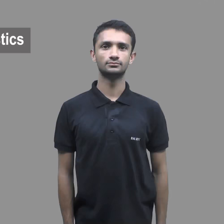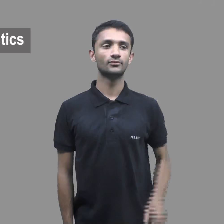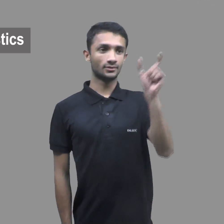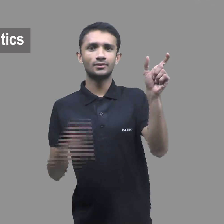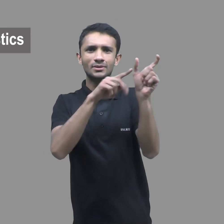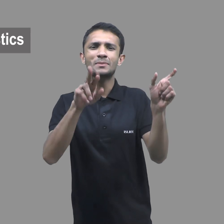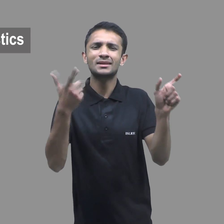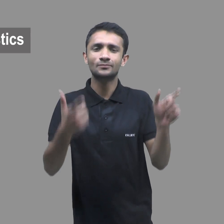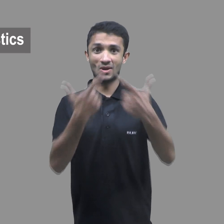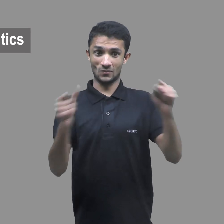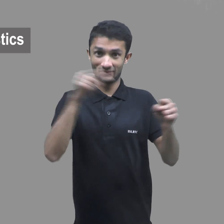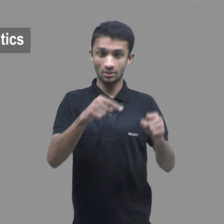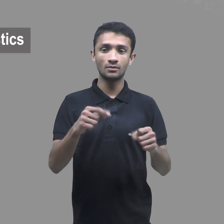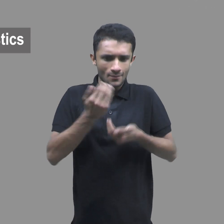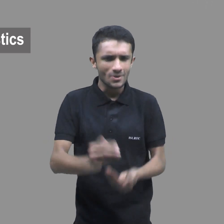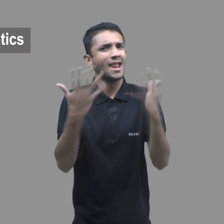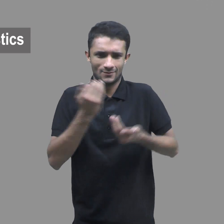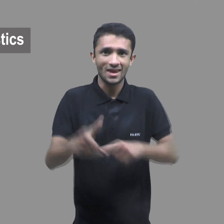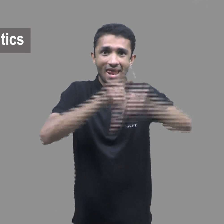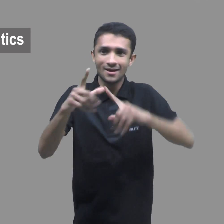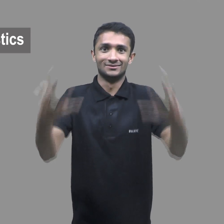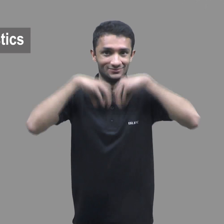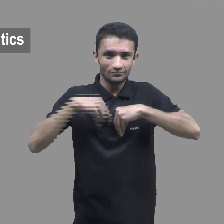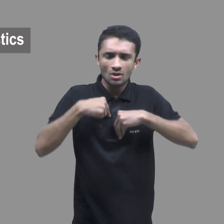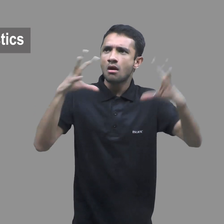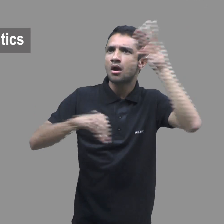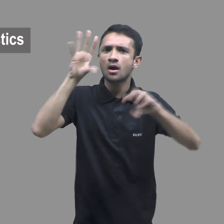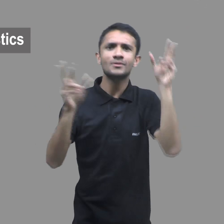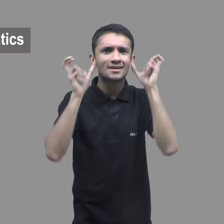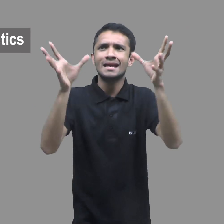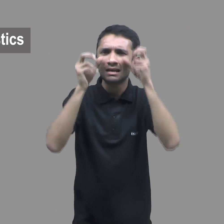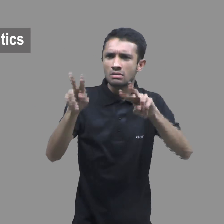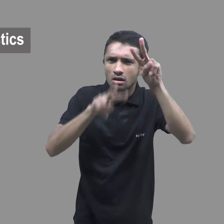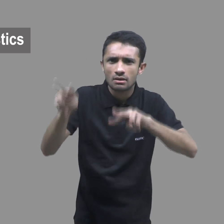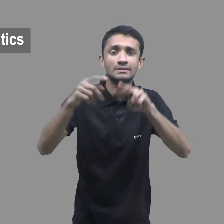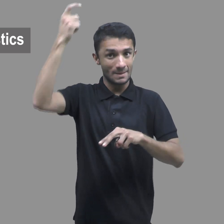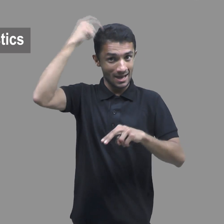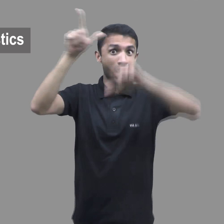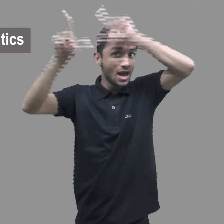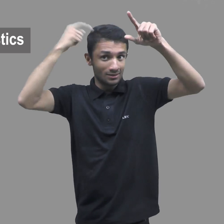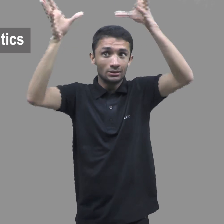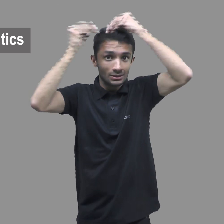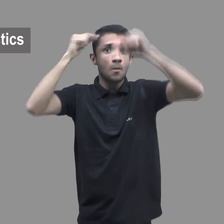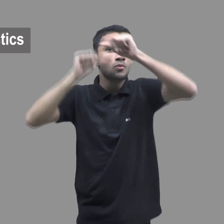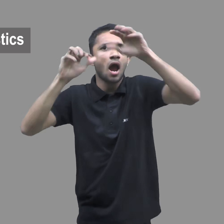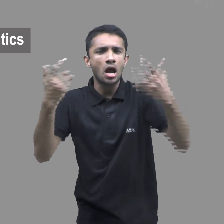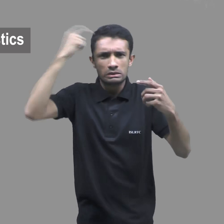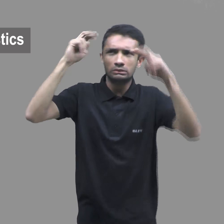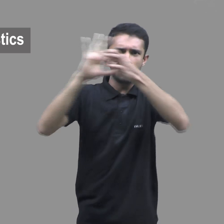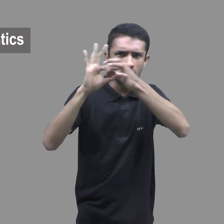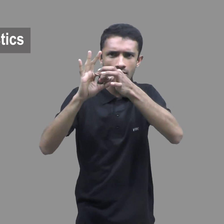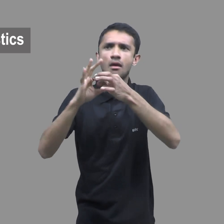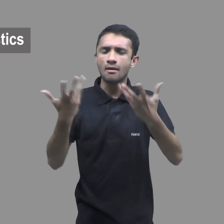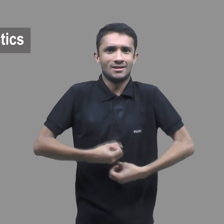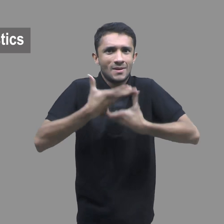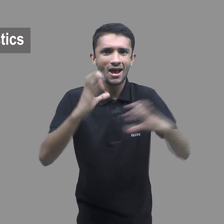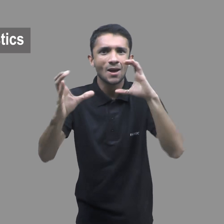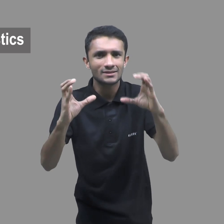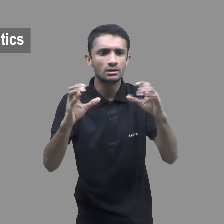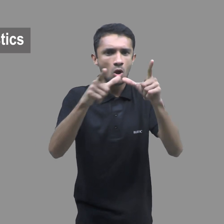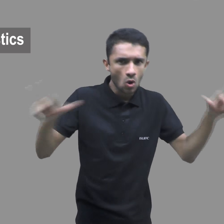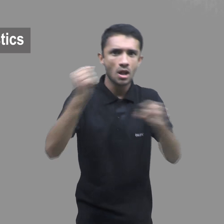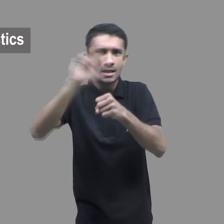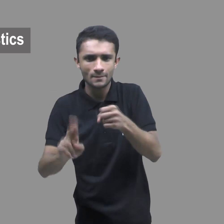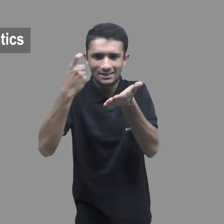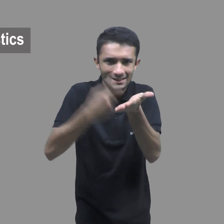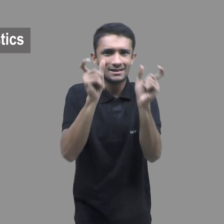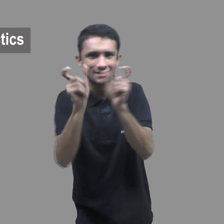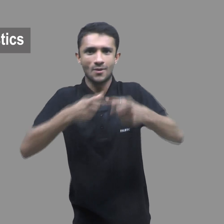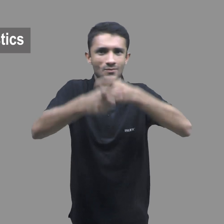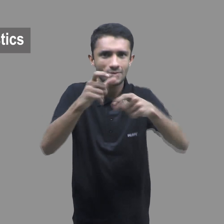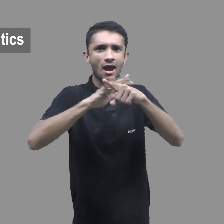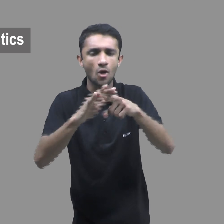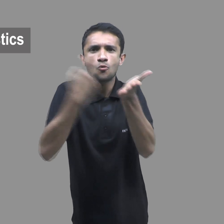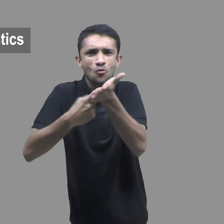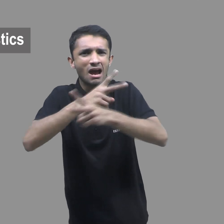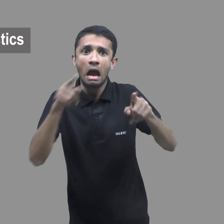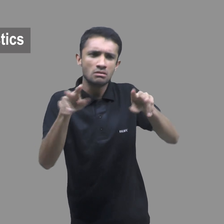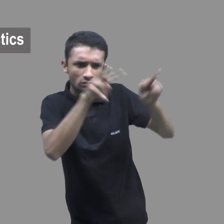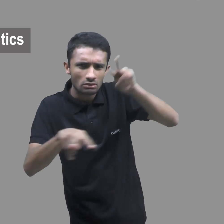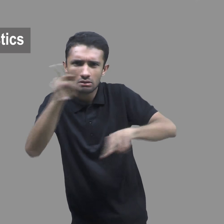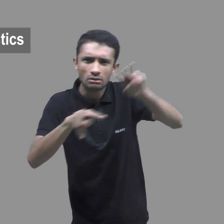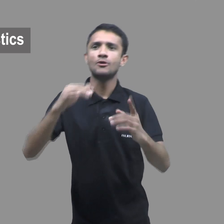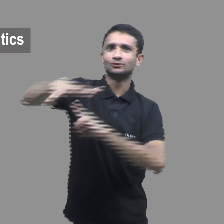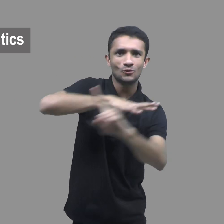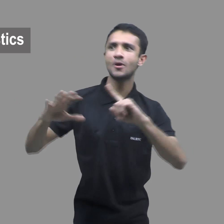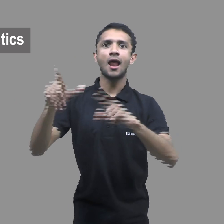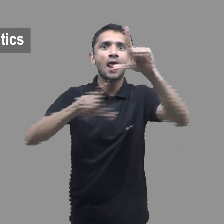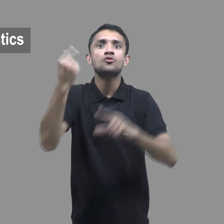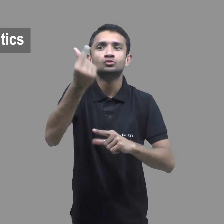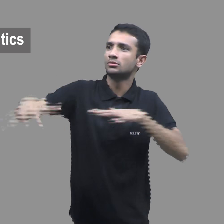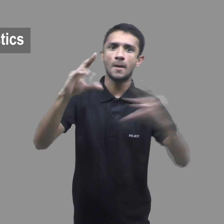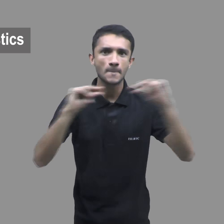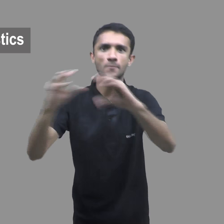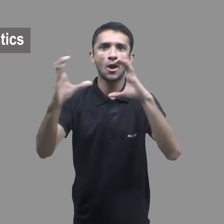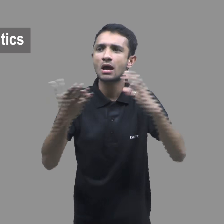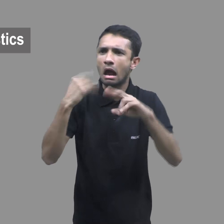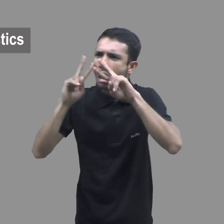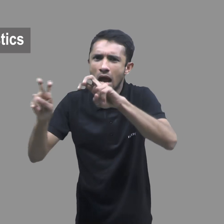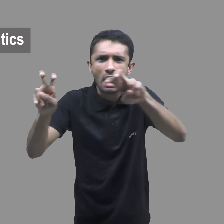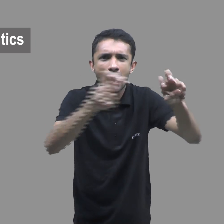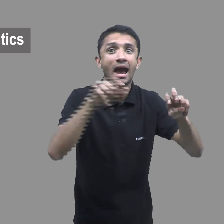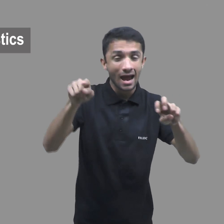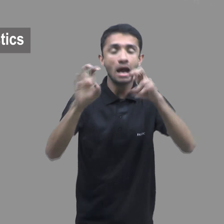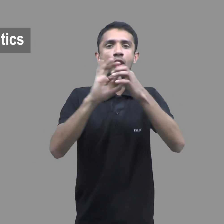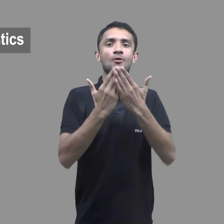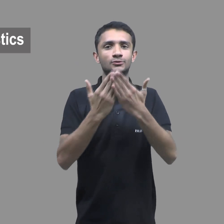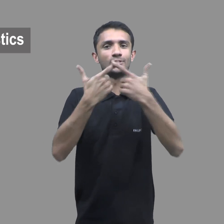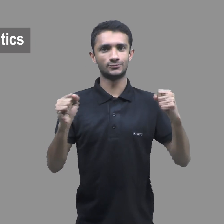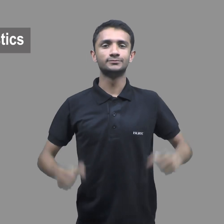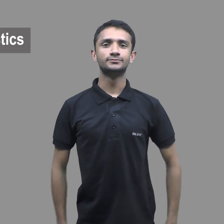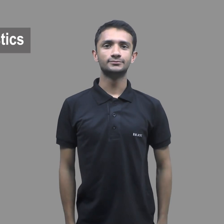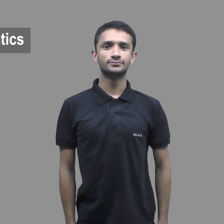Linguistics